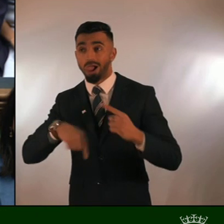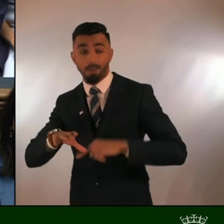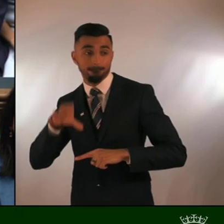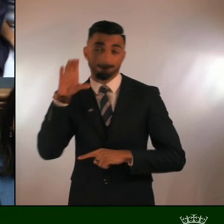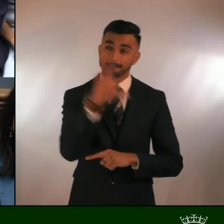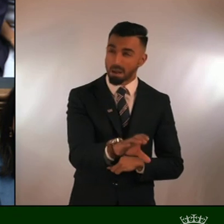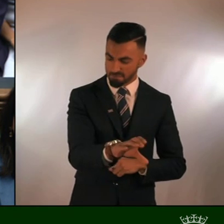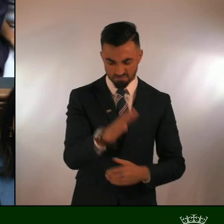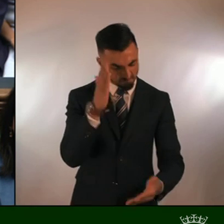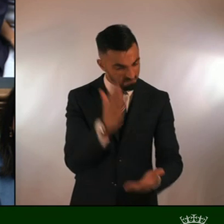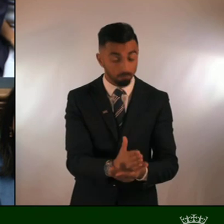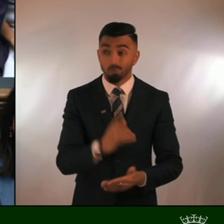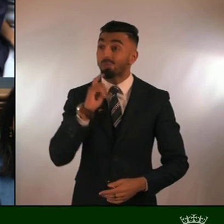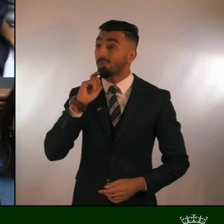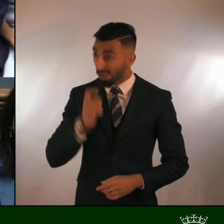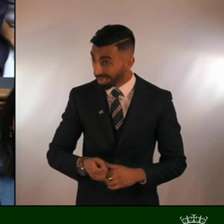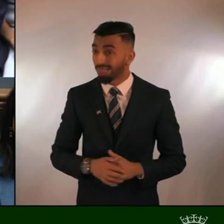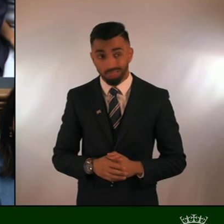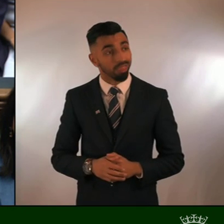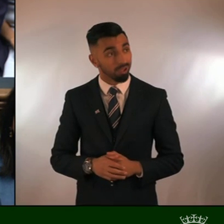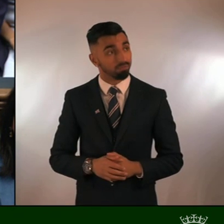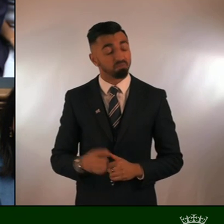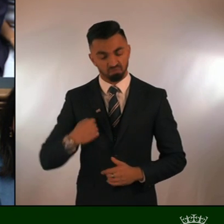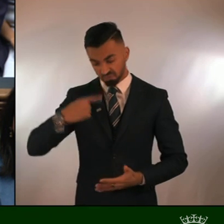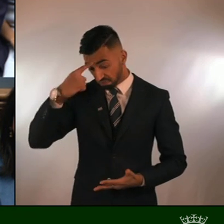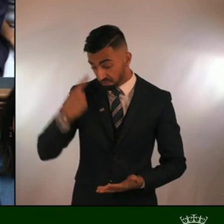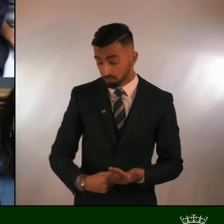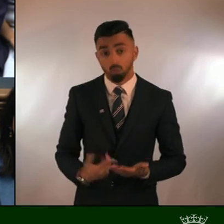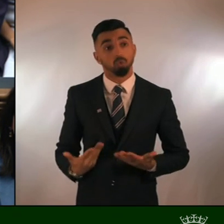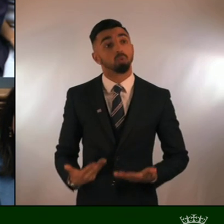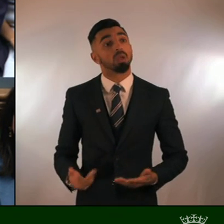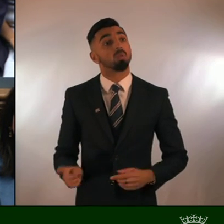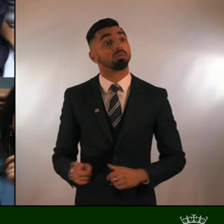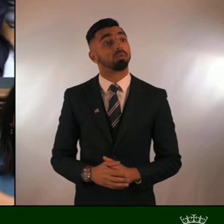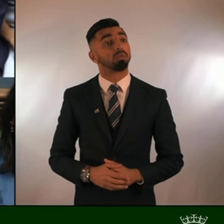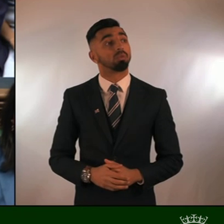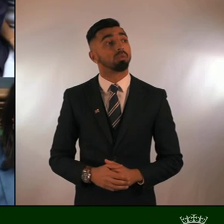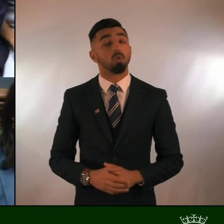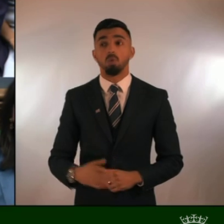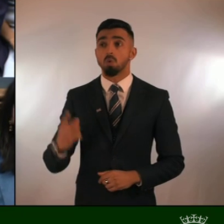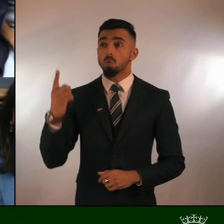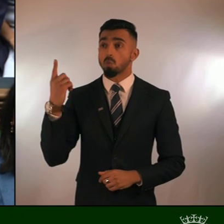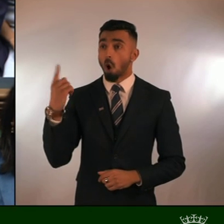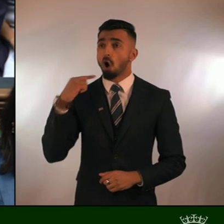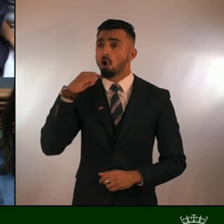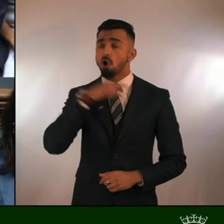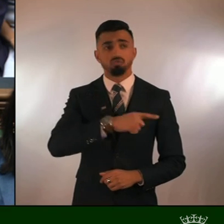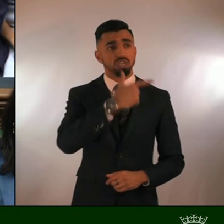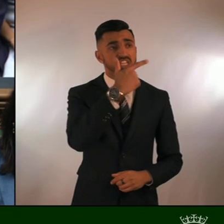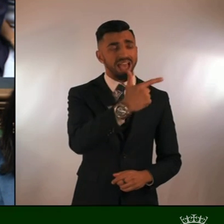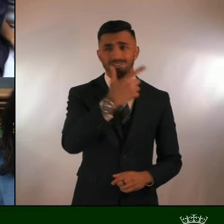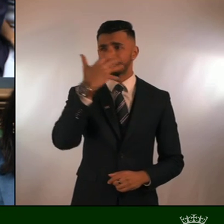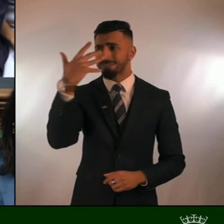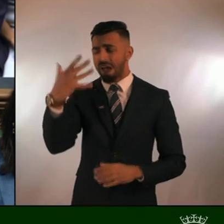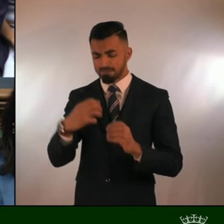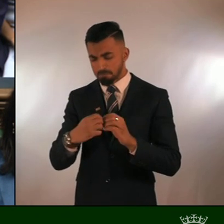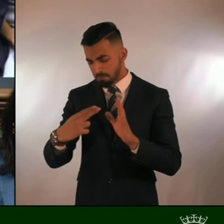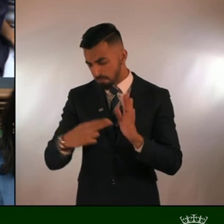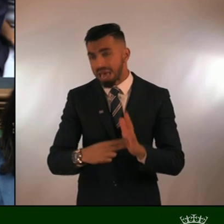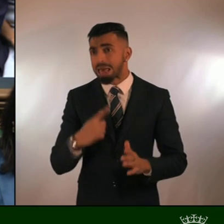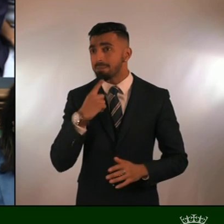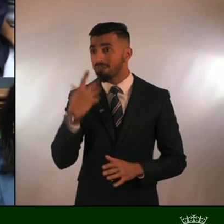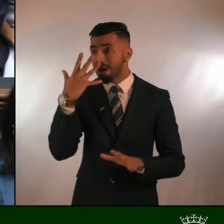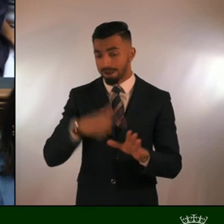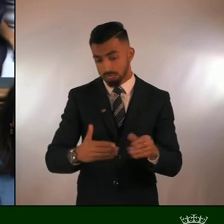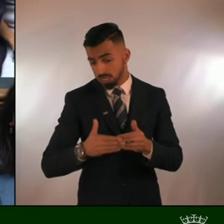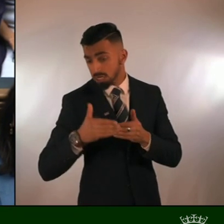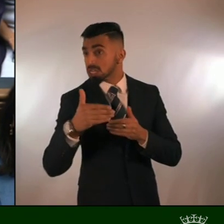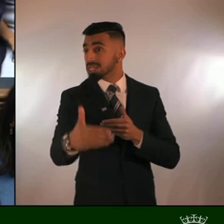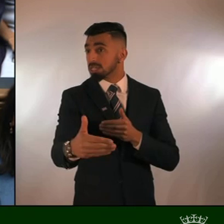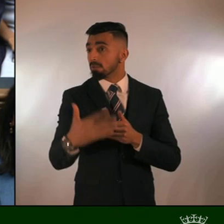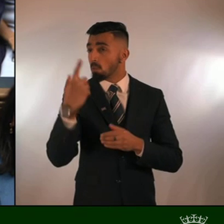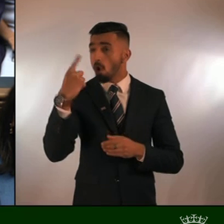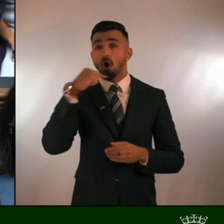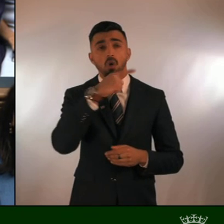The central judgment that I am making today is to fund an additional £175 billion over the next five years for our future prosperity.